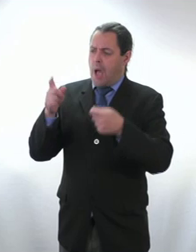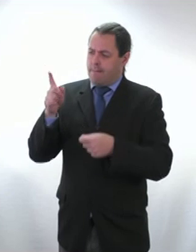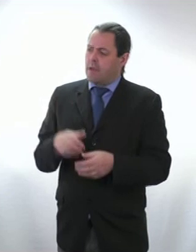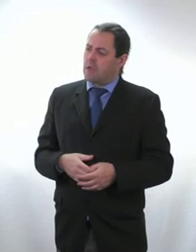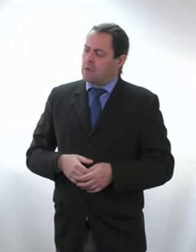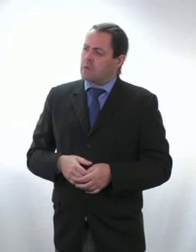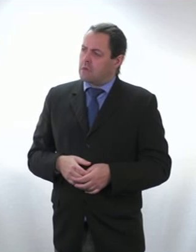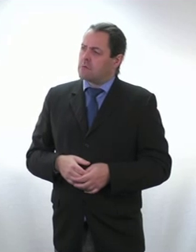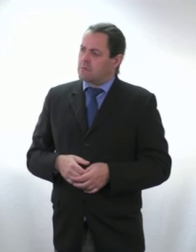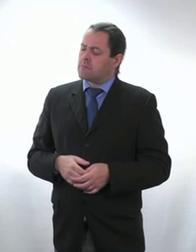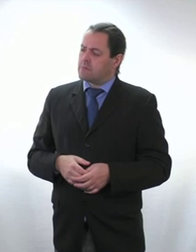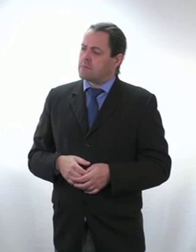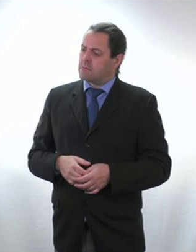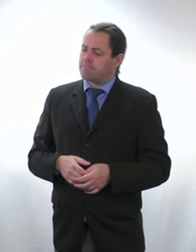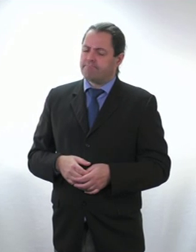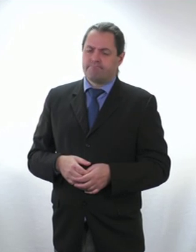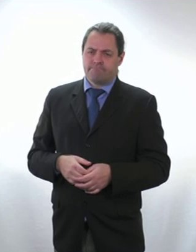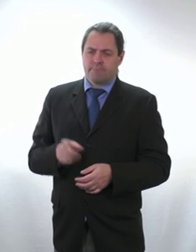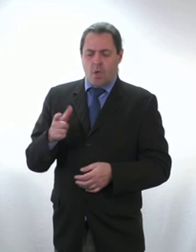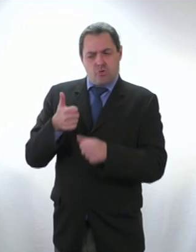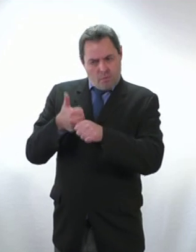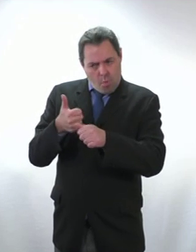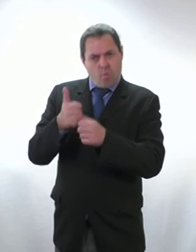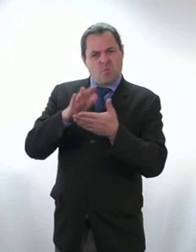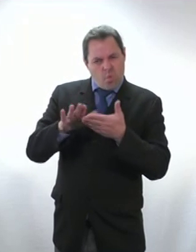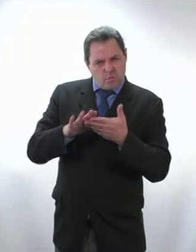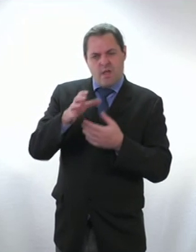the hon. lady is entirely right to raise the issue of support for hospitality.